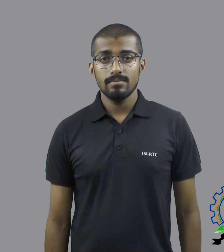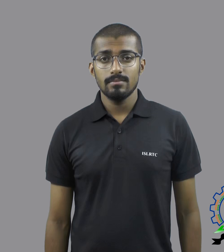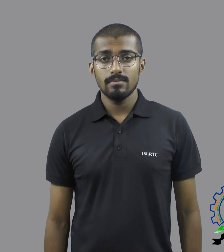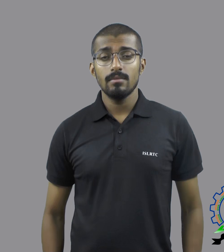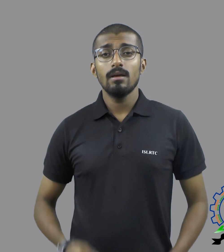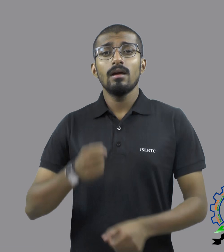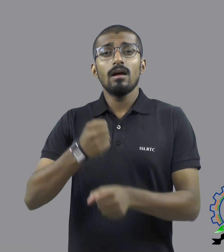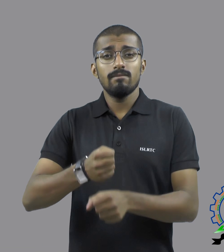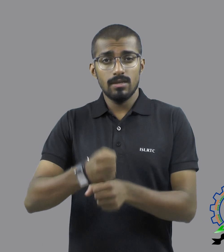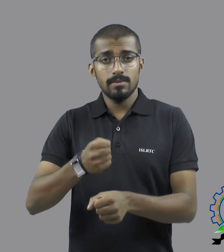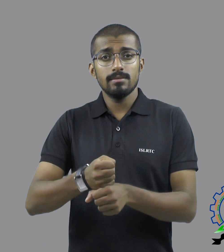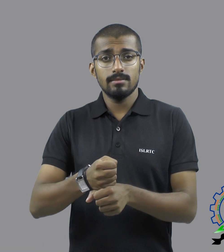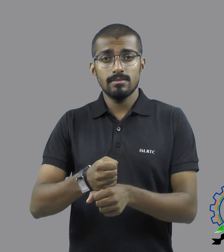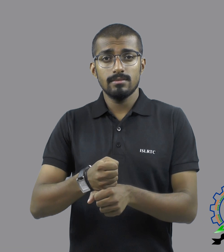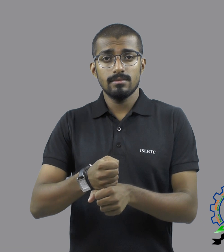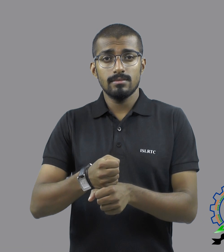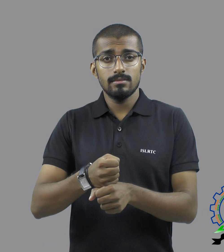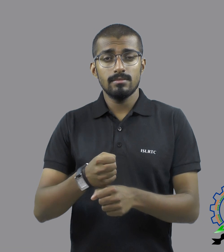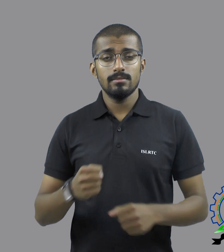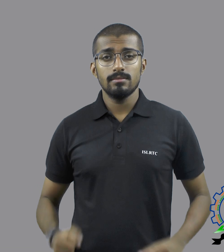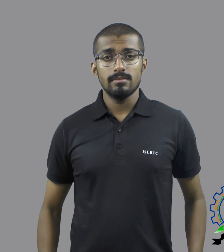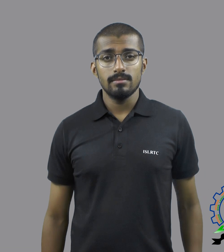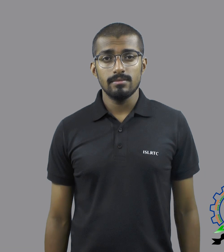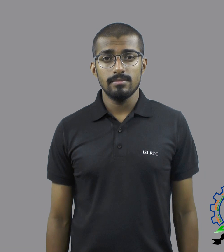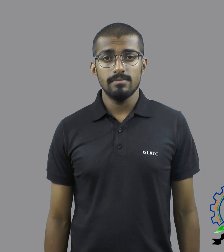Government